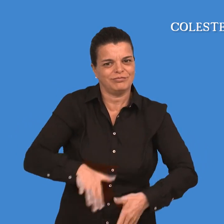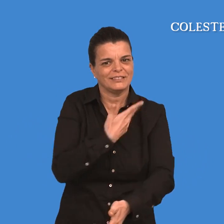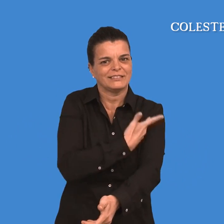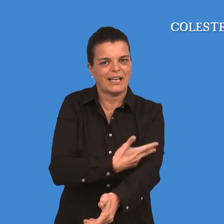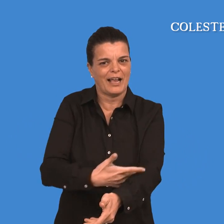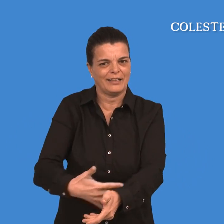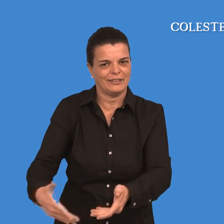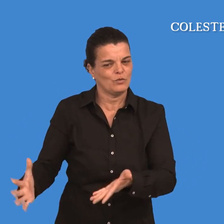sangre